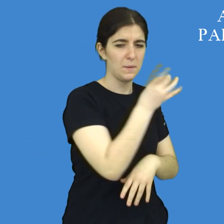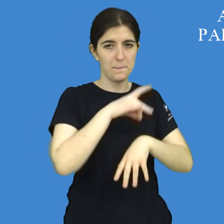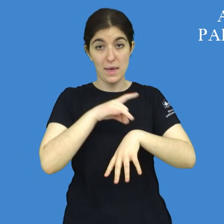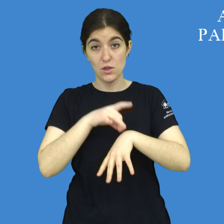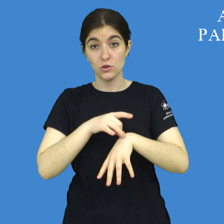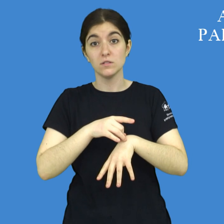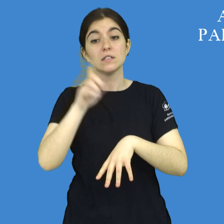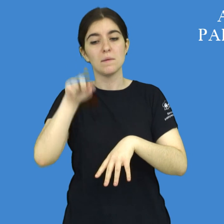enfermo